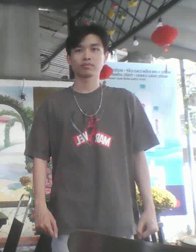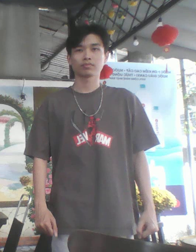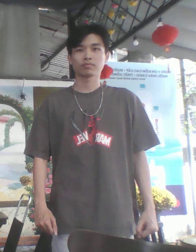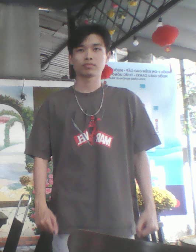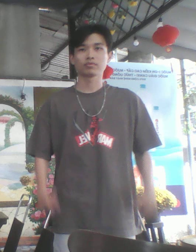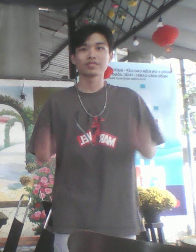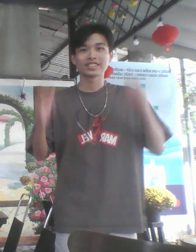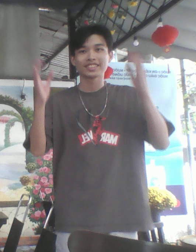vui mừng